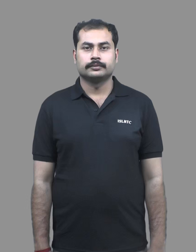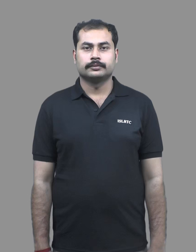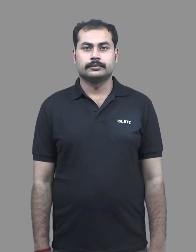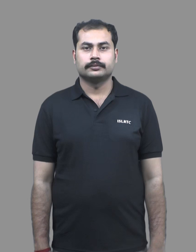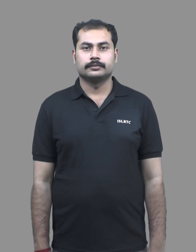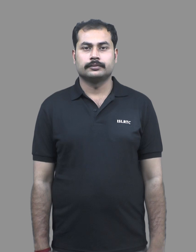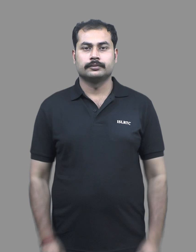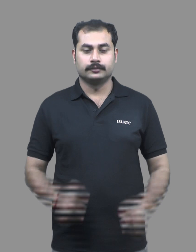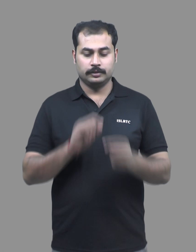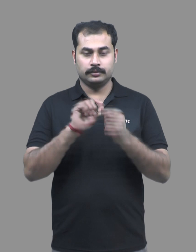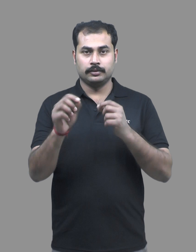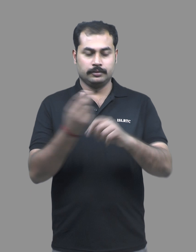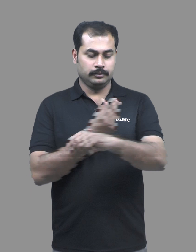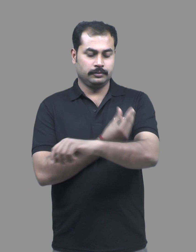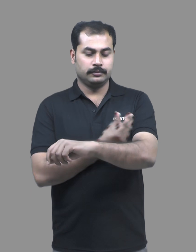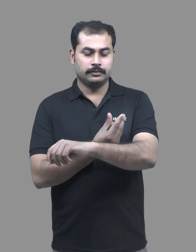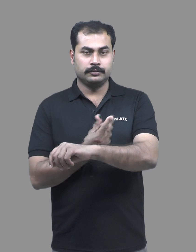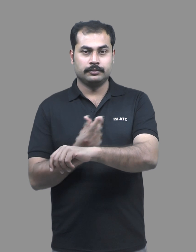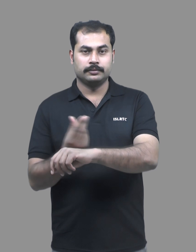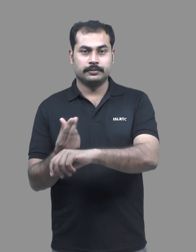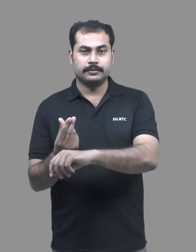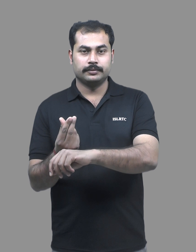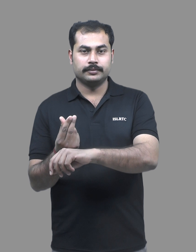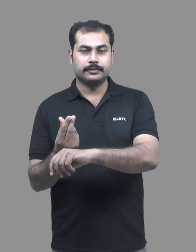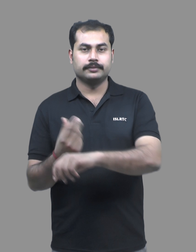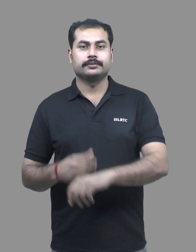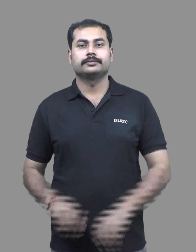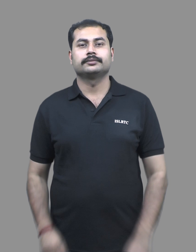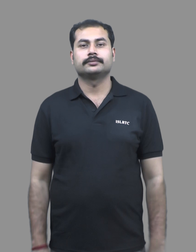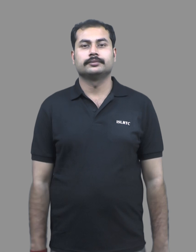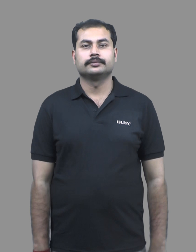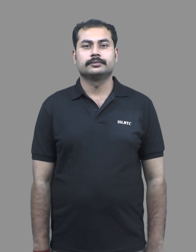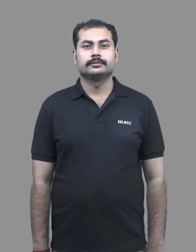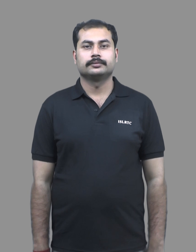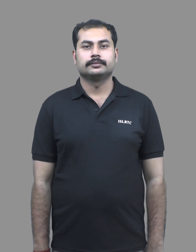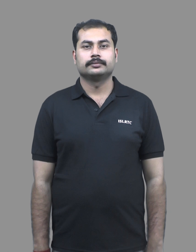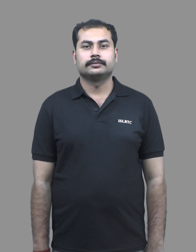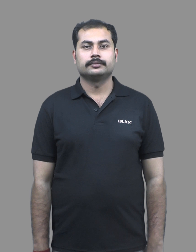Diwali